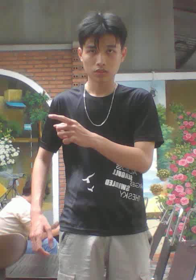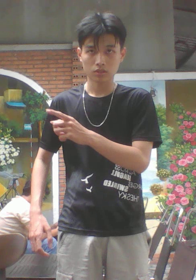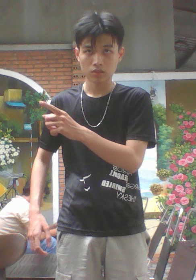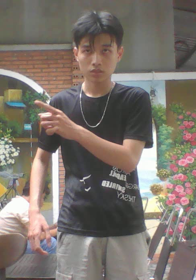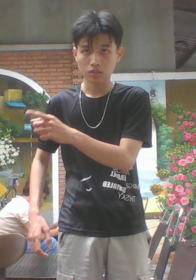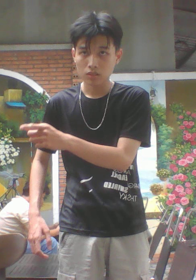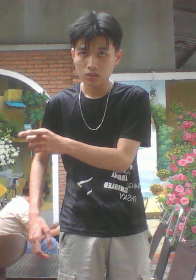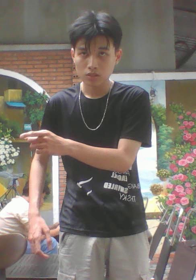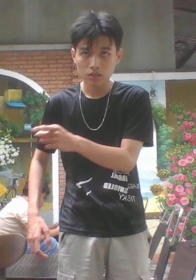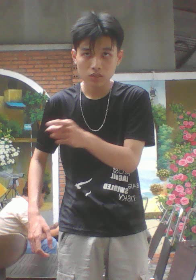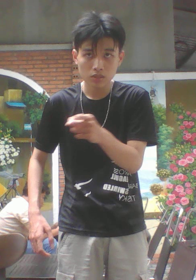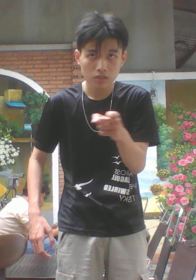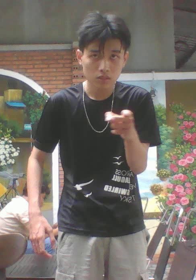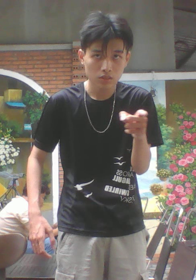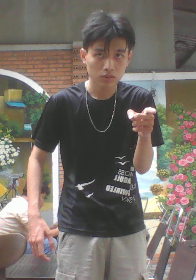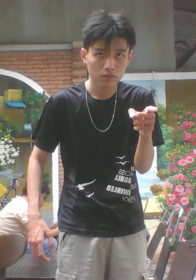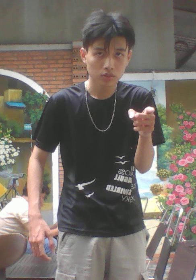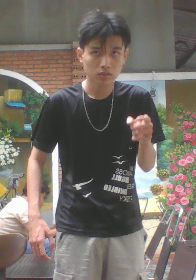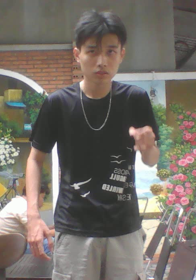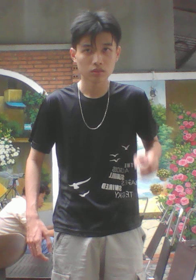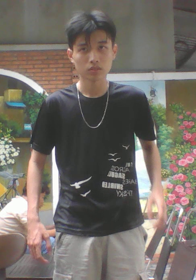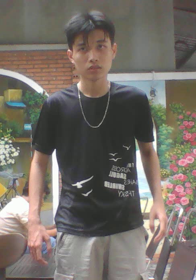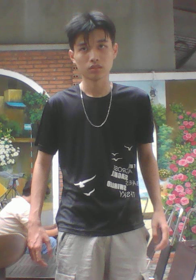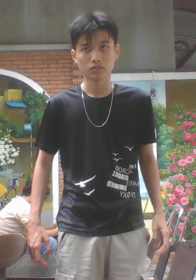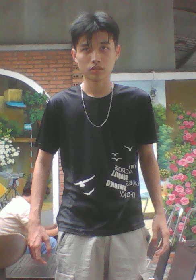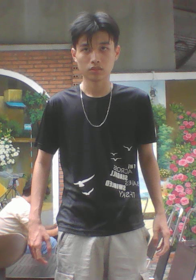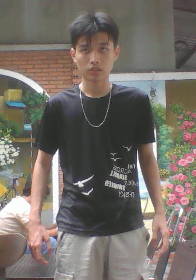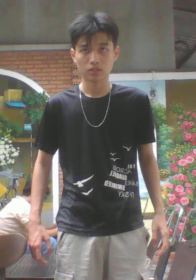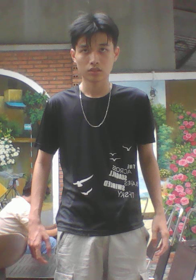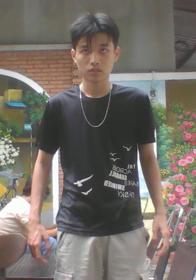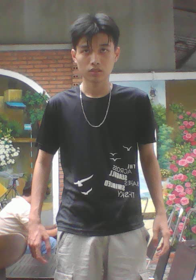cac ban